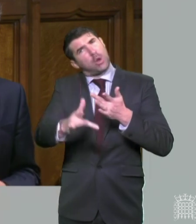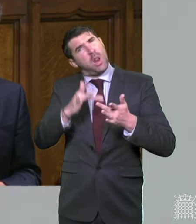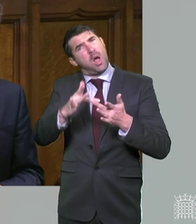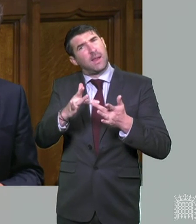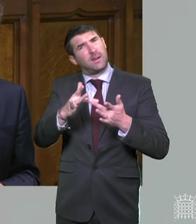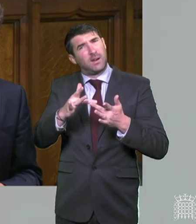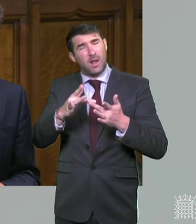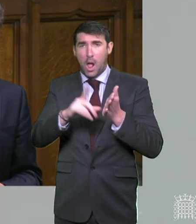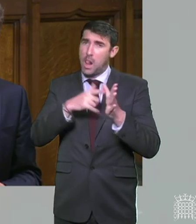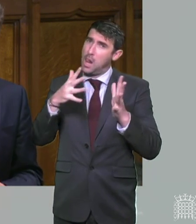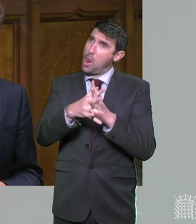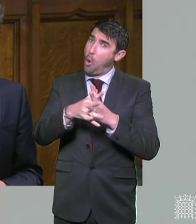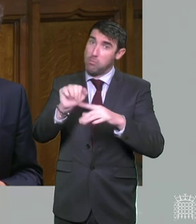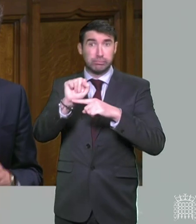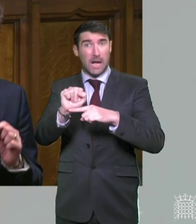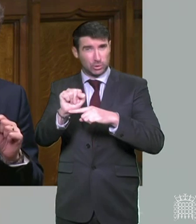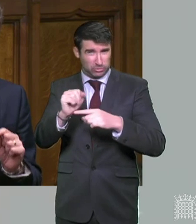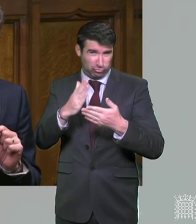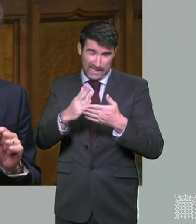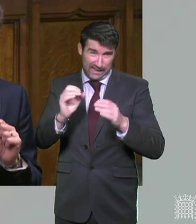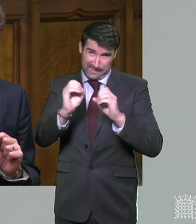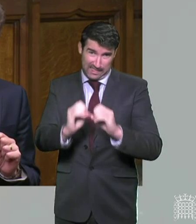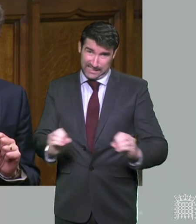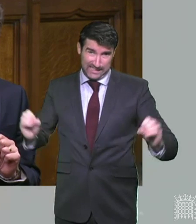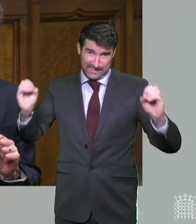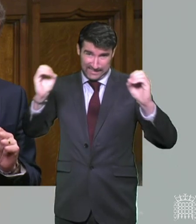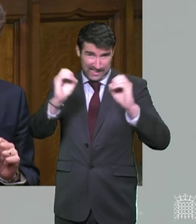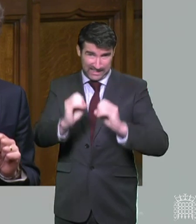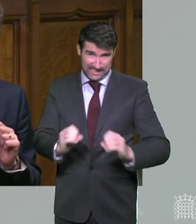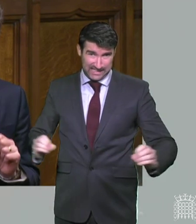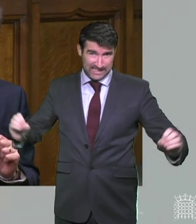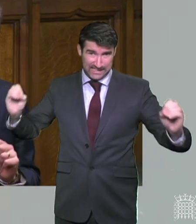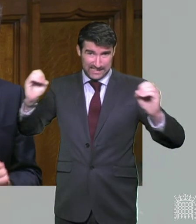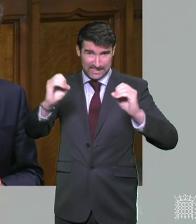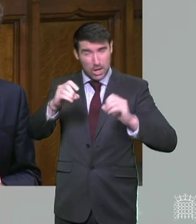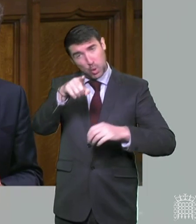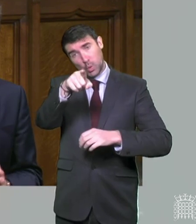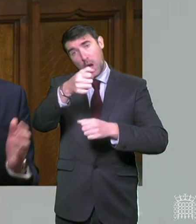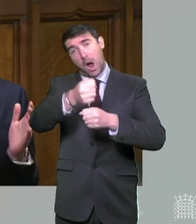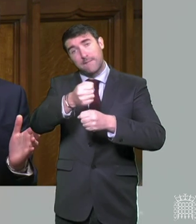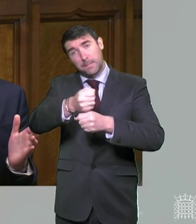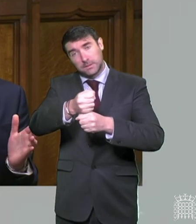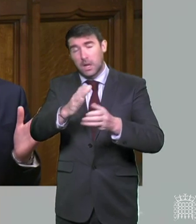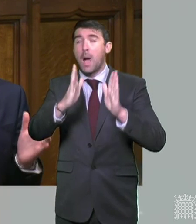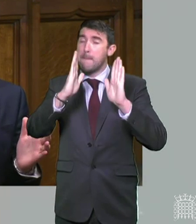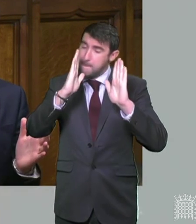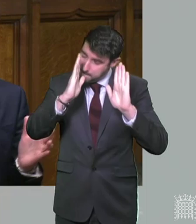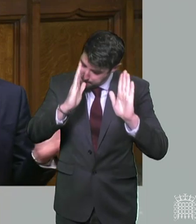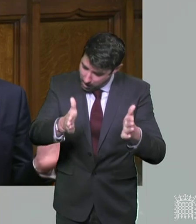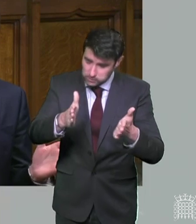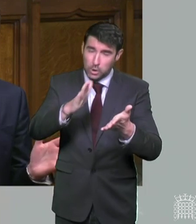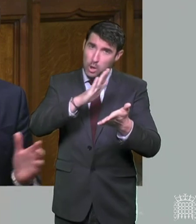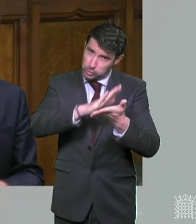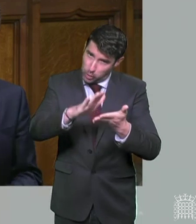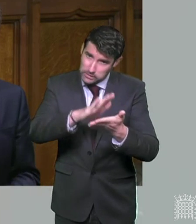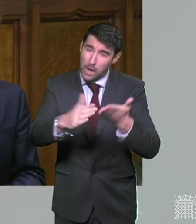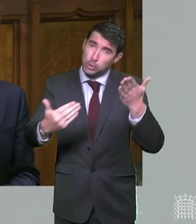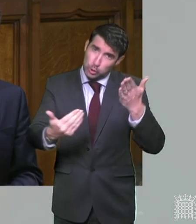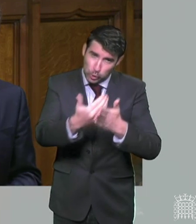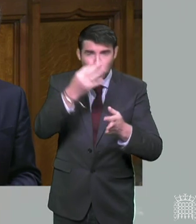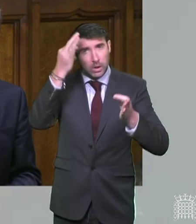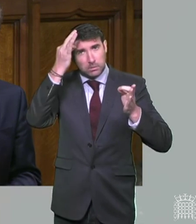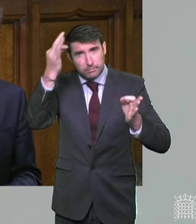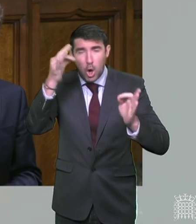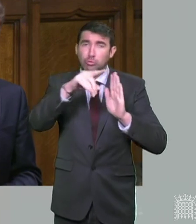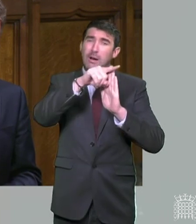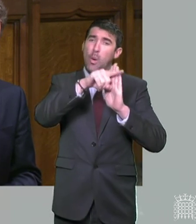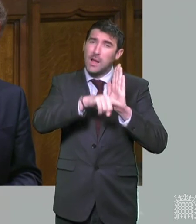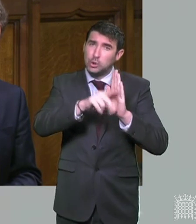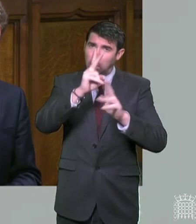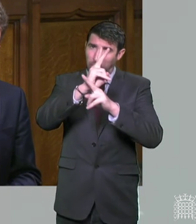Would she accept too that no responsible Government can avoid the need for excellent, balanced, sensible regulation in this space?